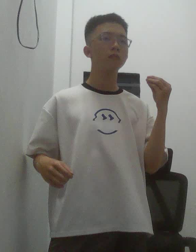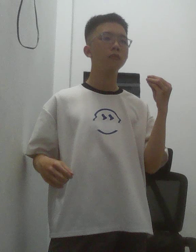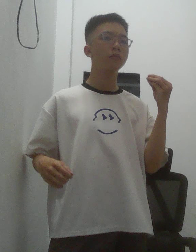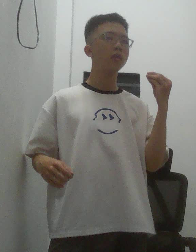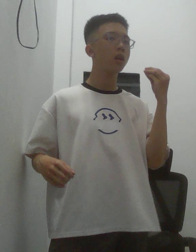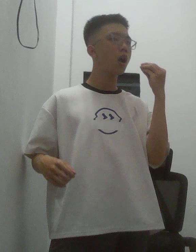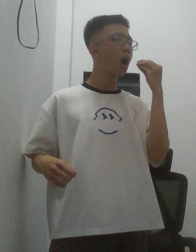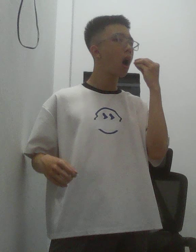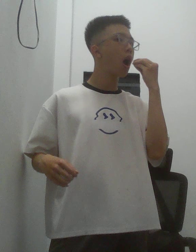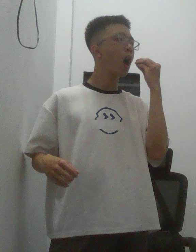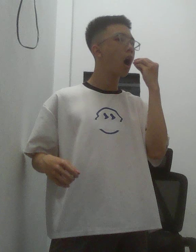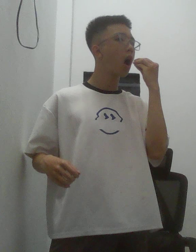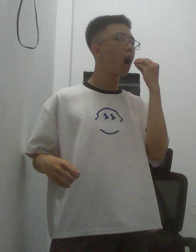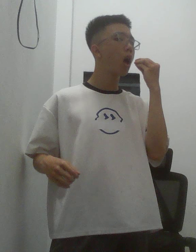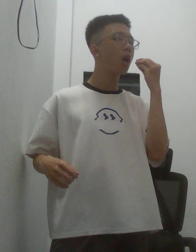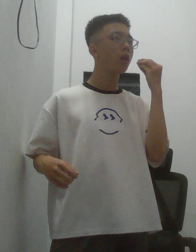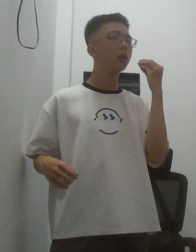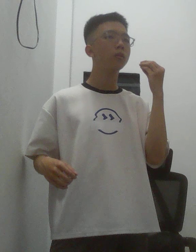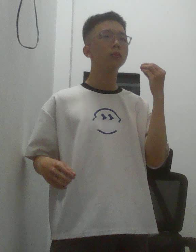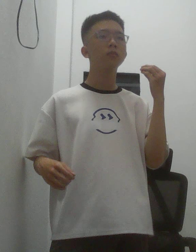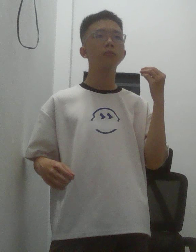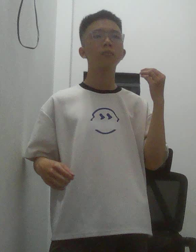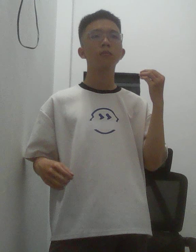an